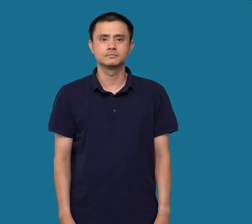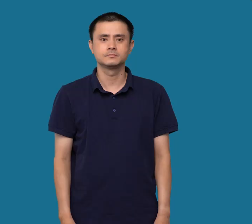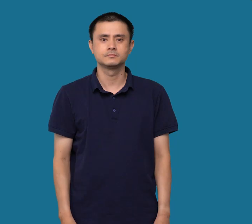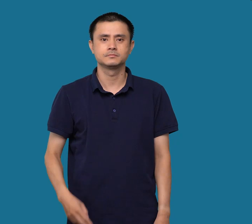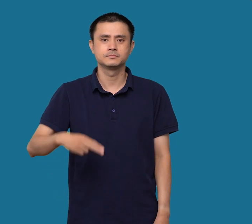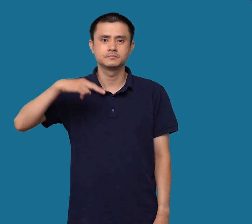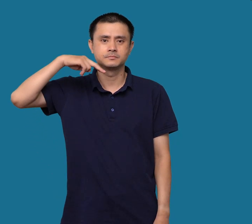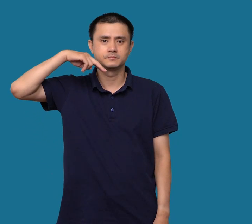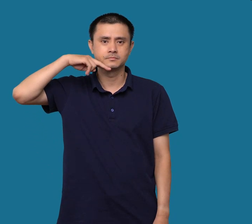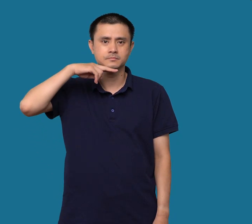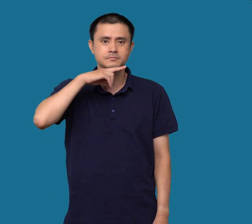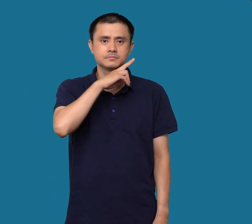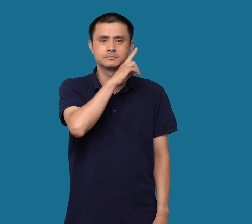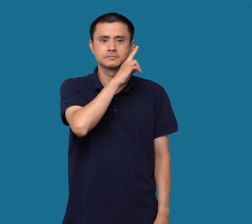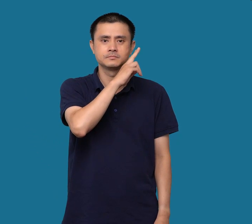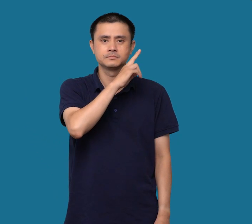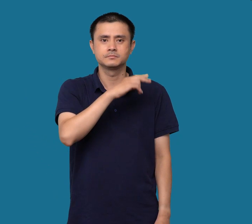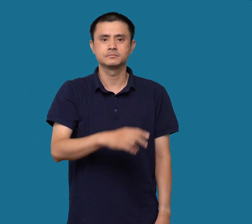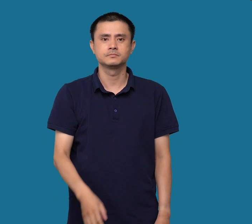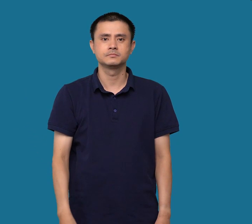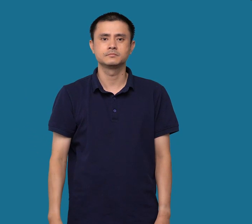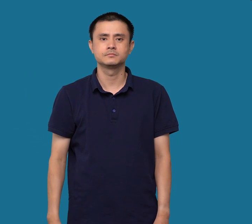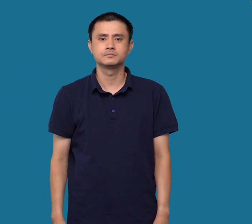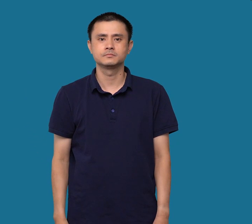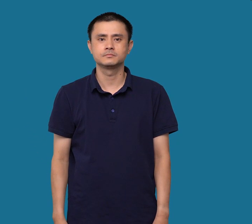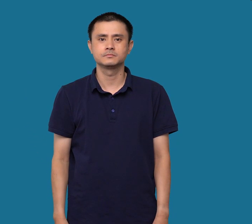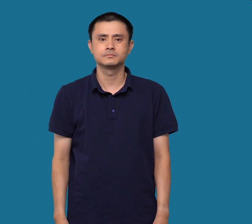Liên Bang Nga (nước Nga)